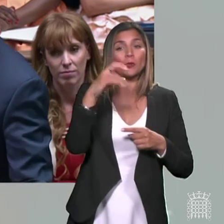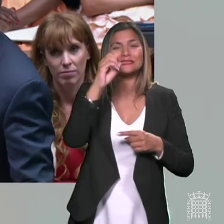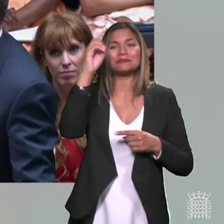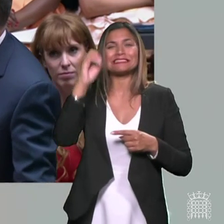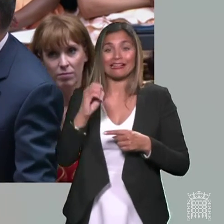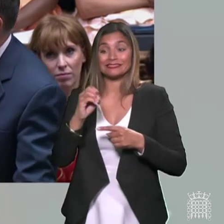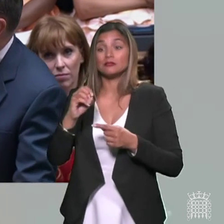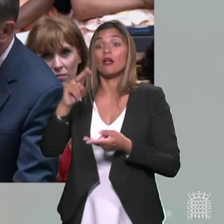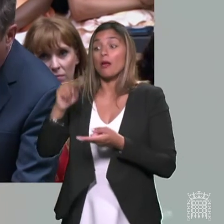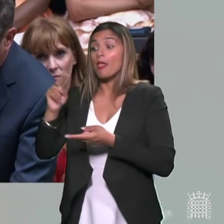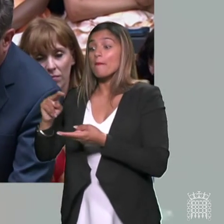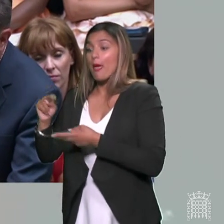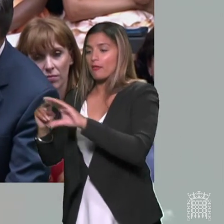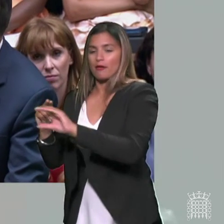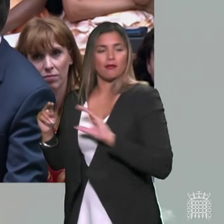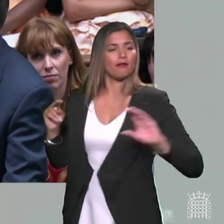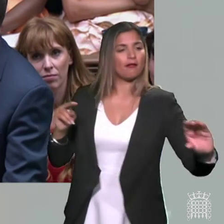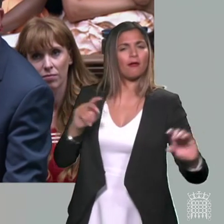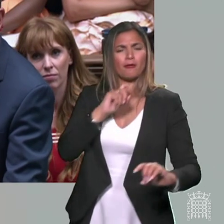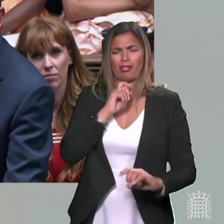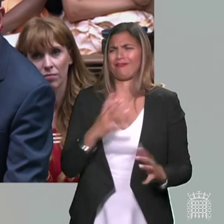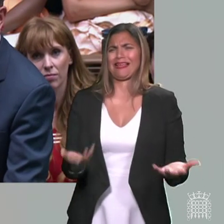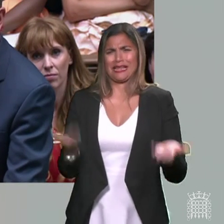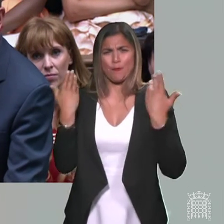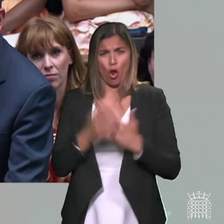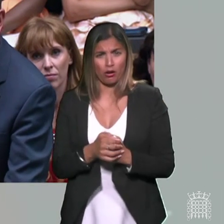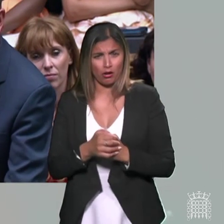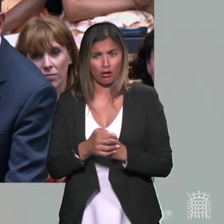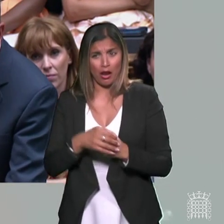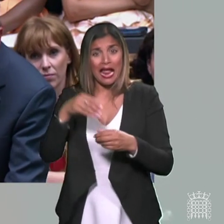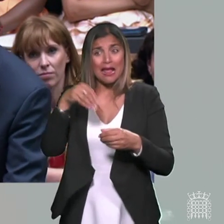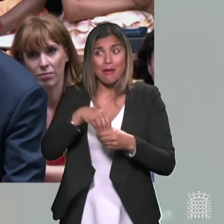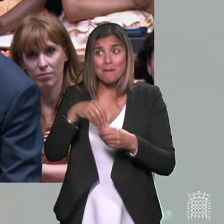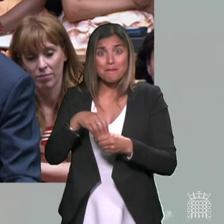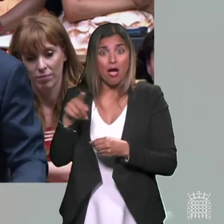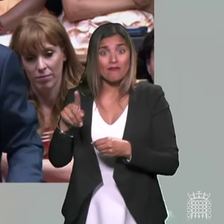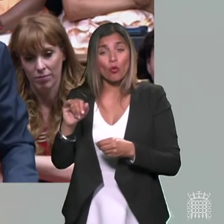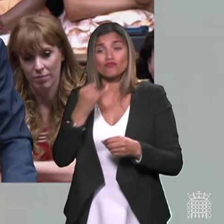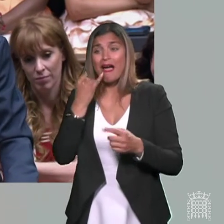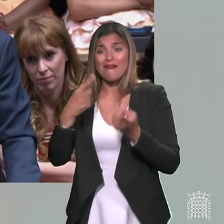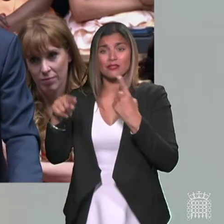The right honourable Member for Stratford-on-Avon and Gibraltar is complaining, but he said it on TV.